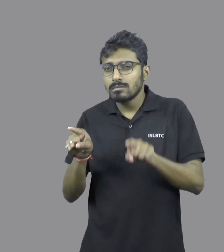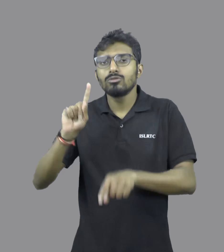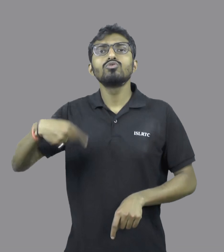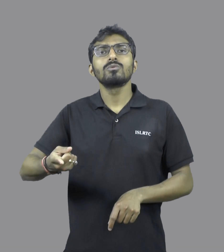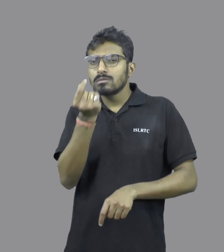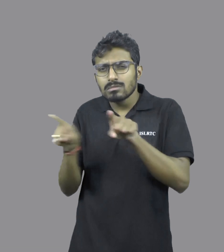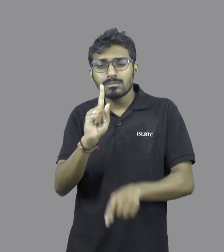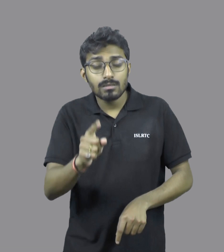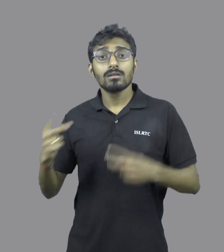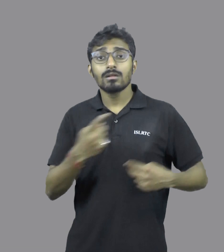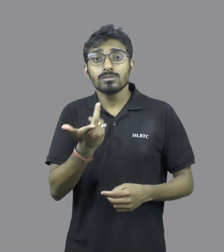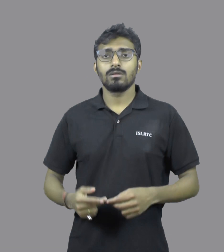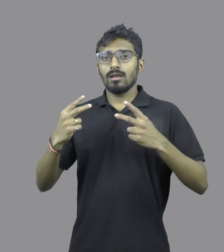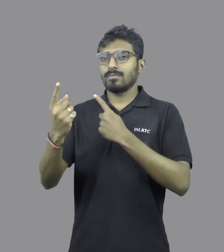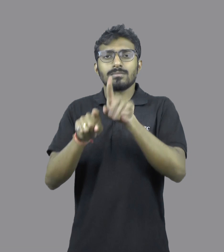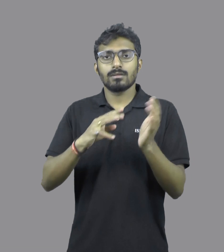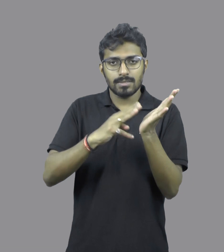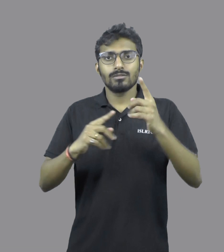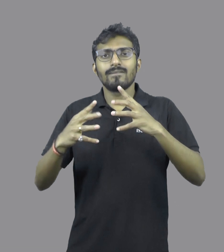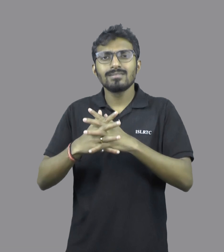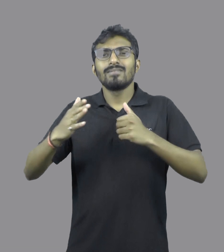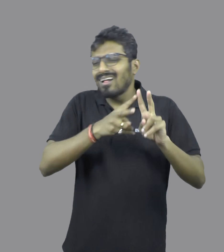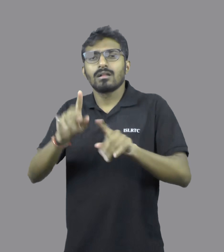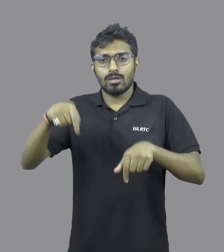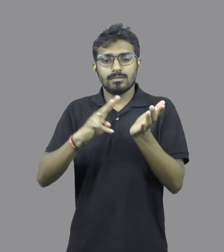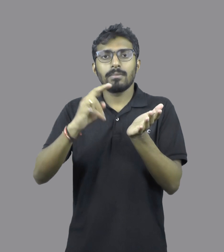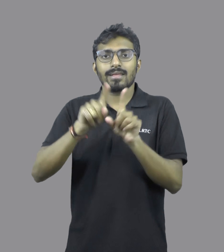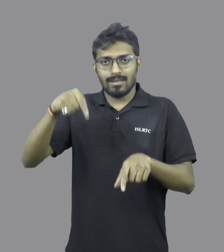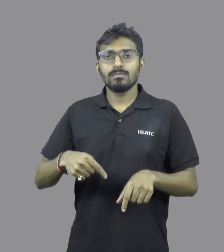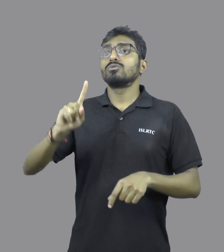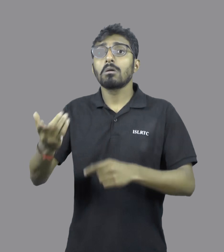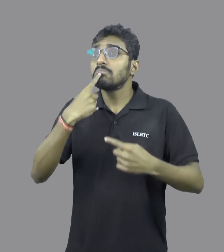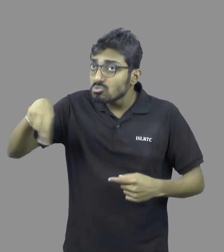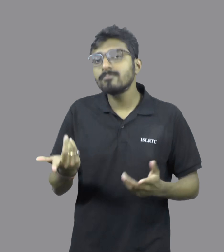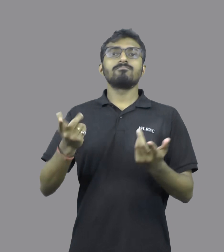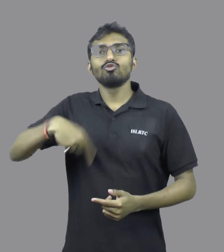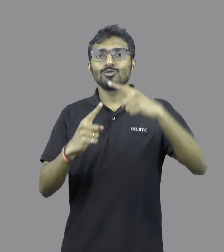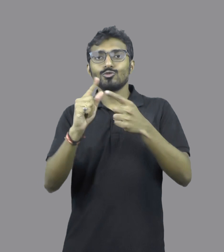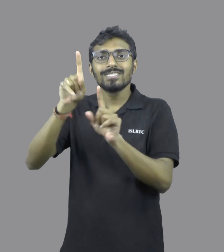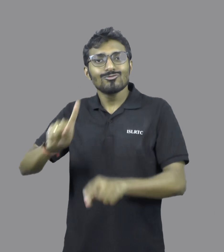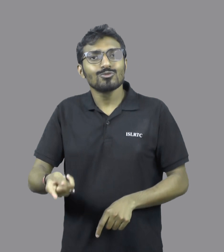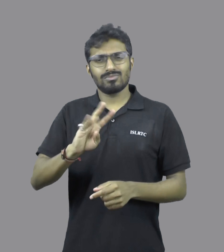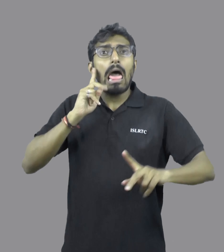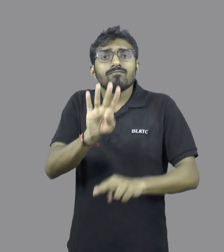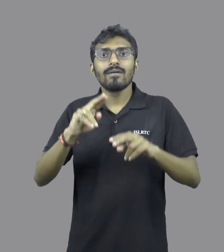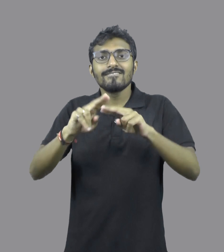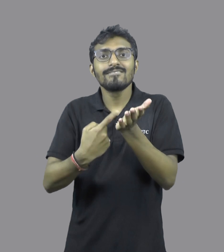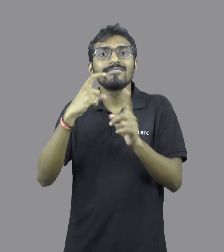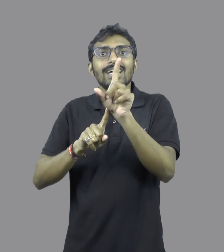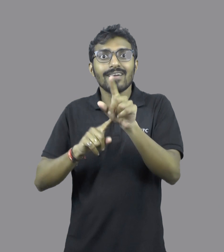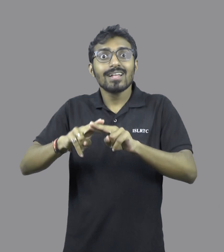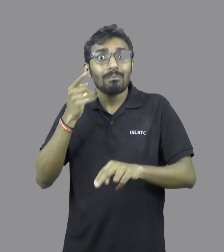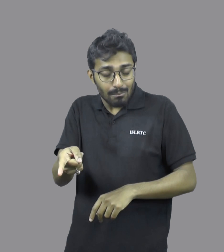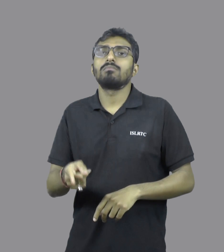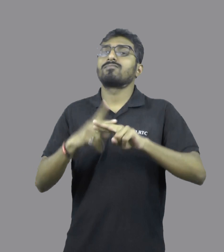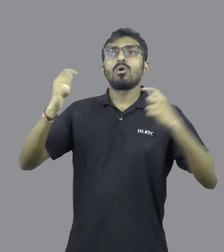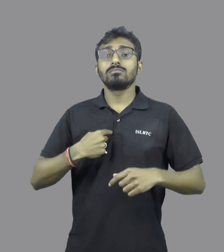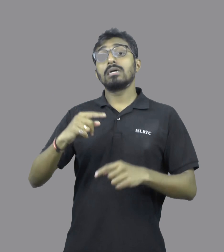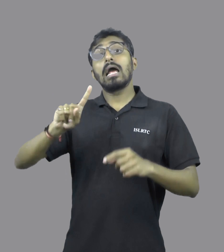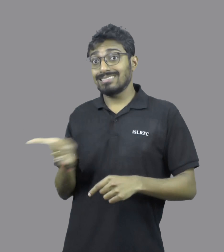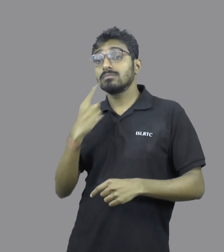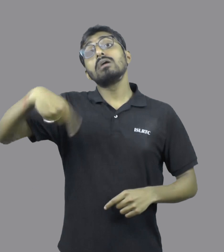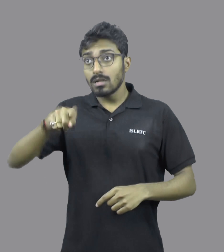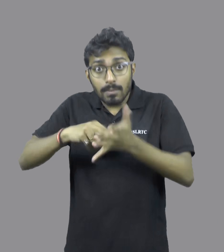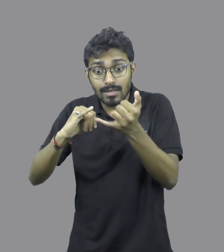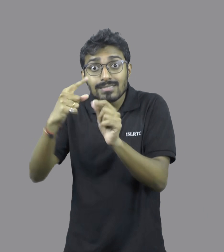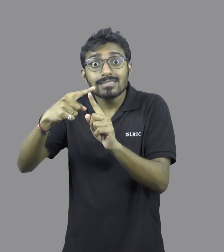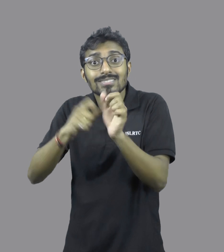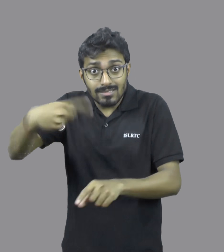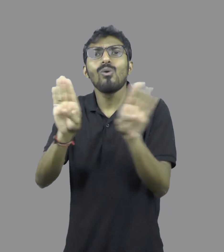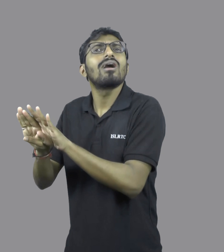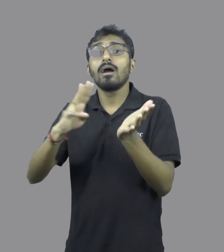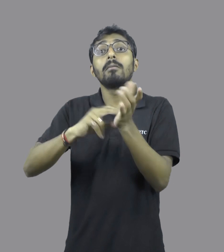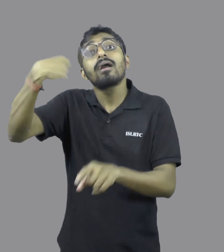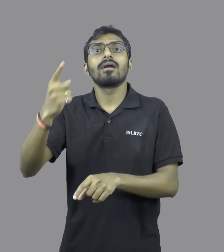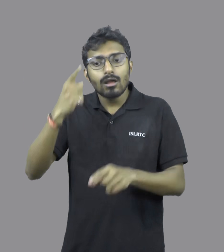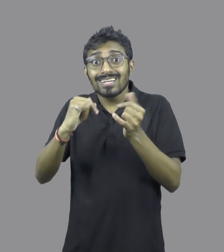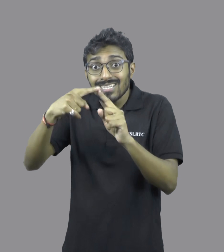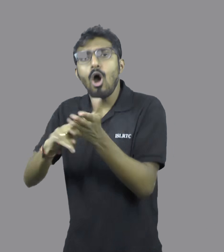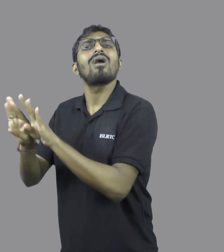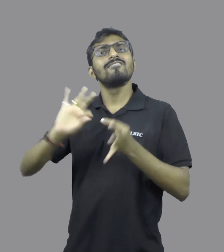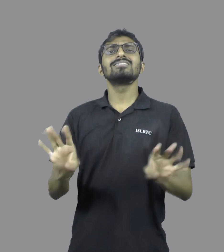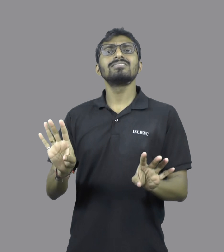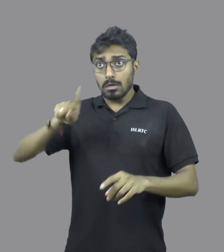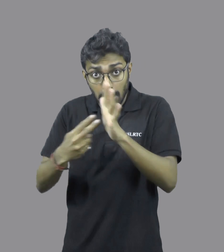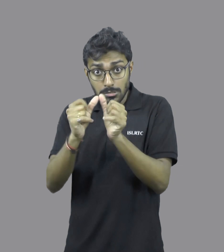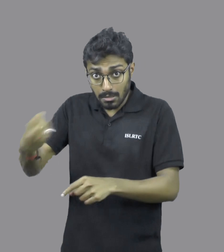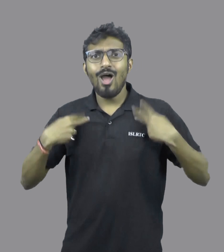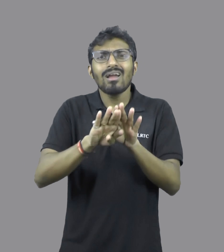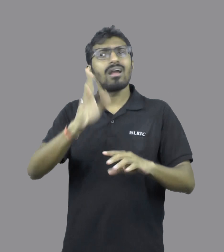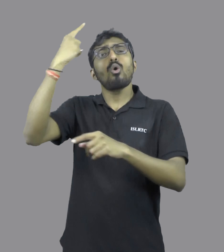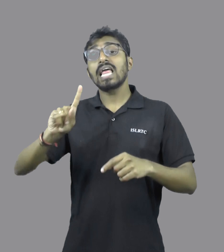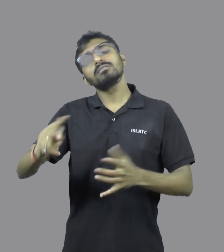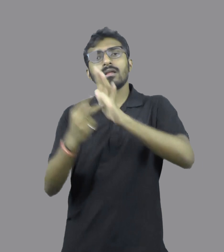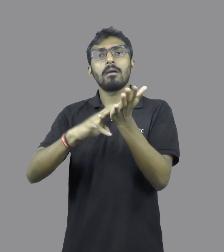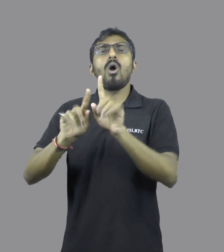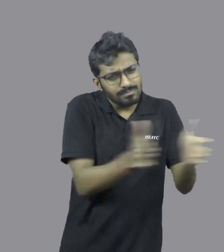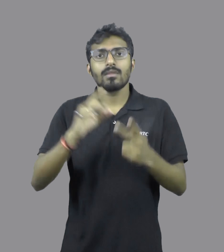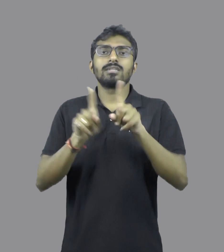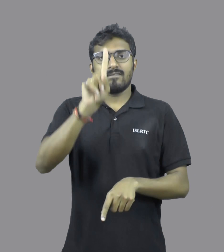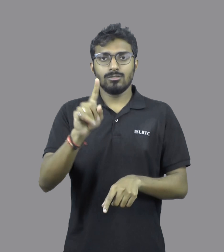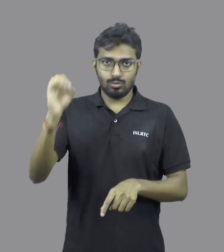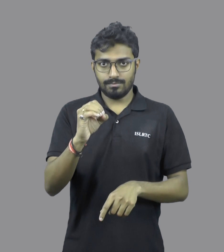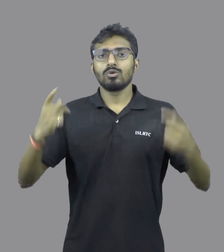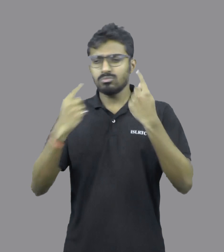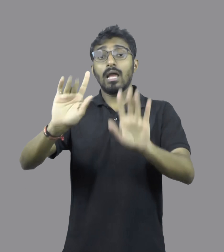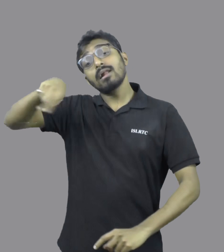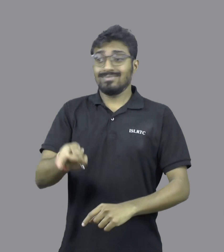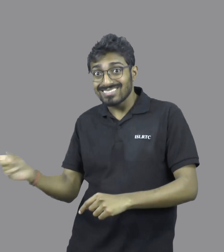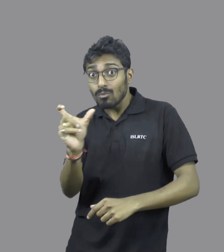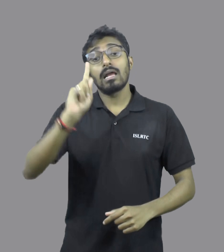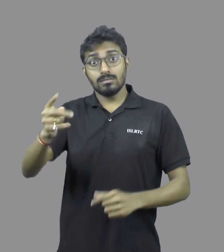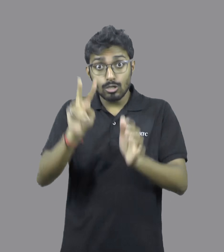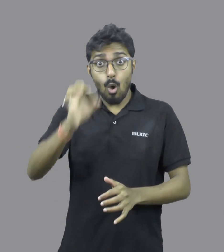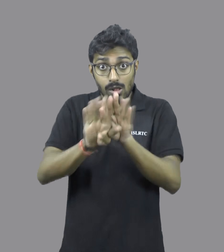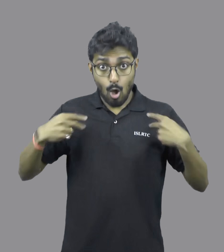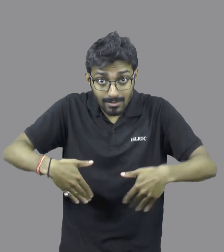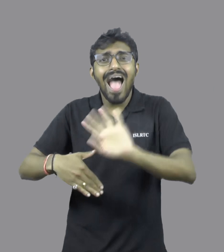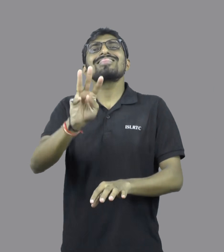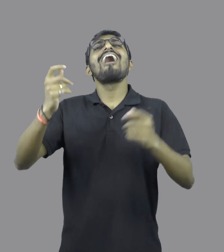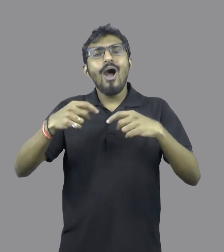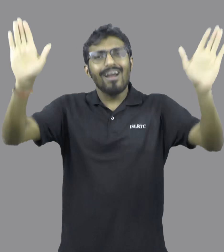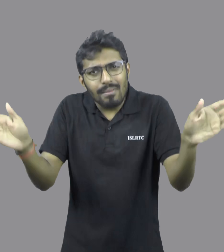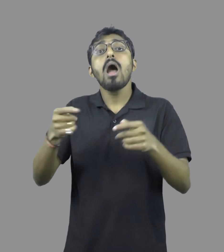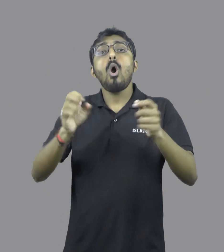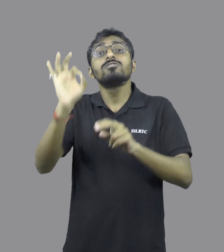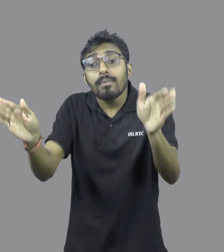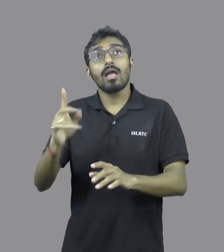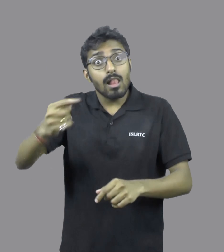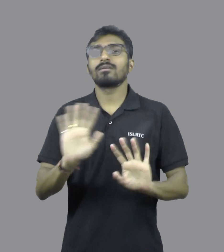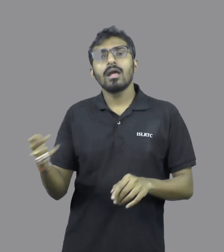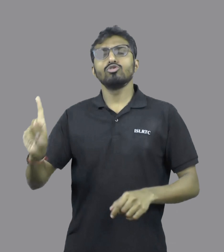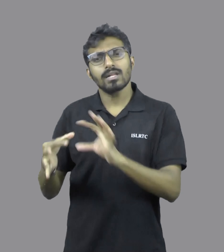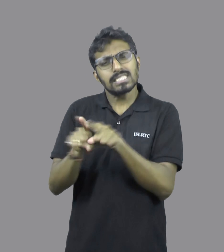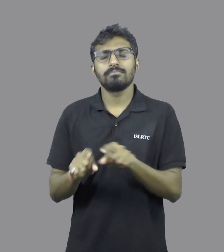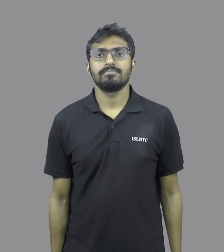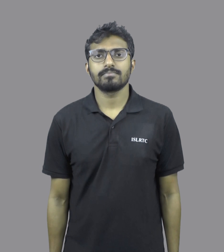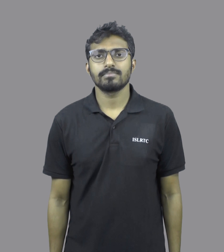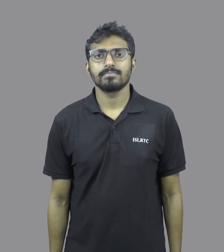Next Day